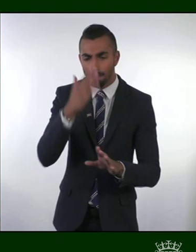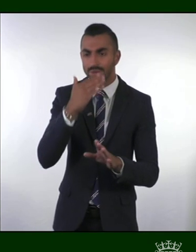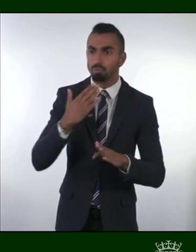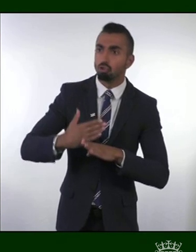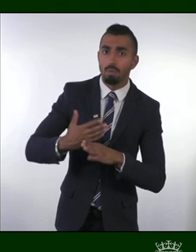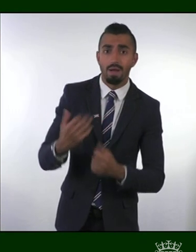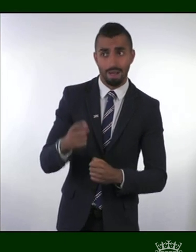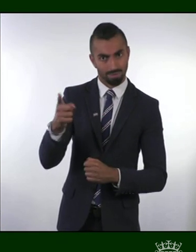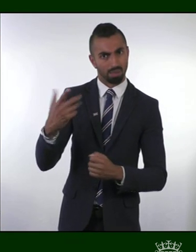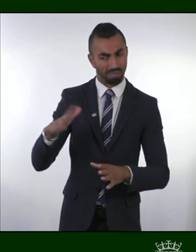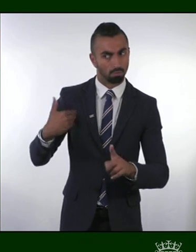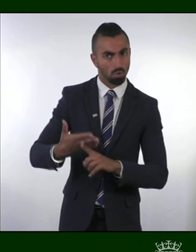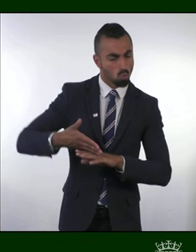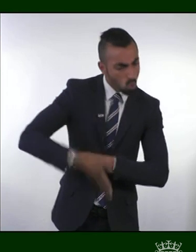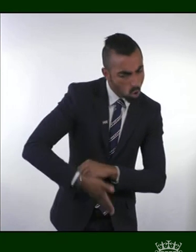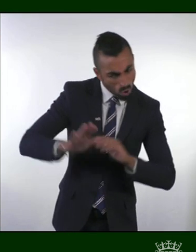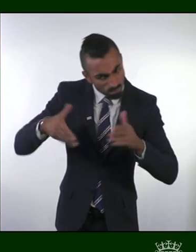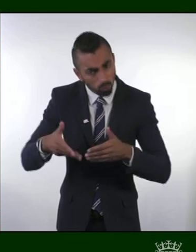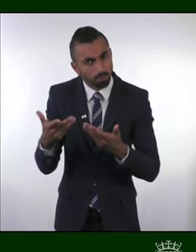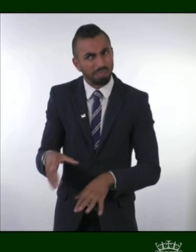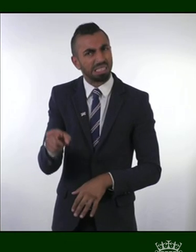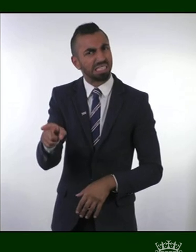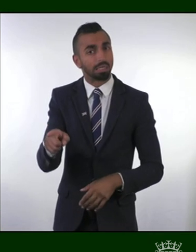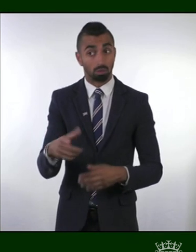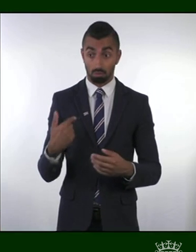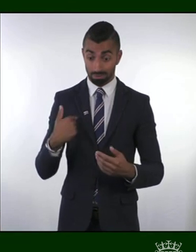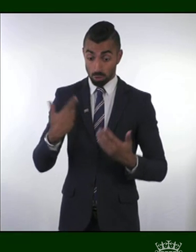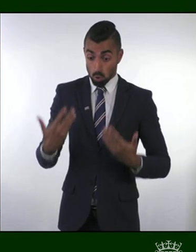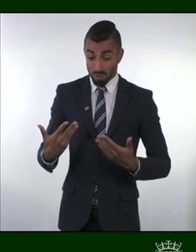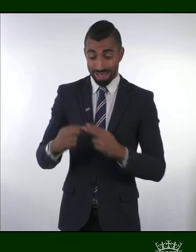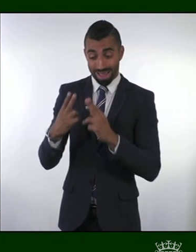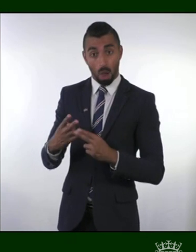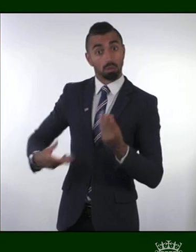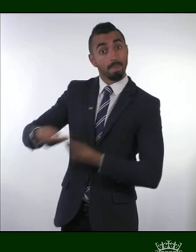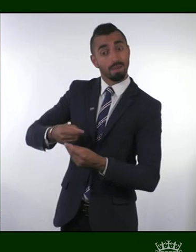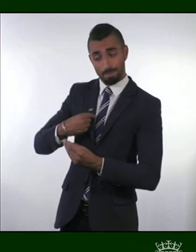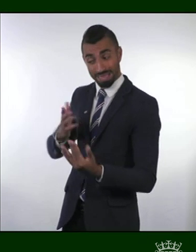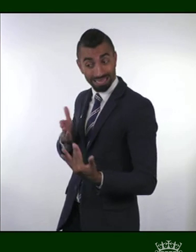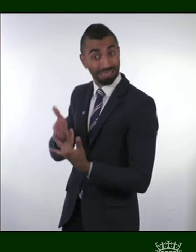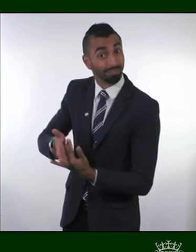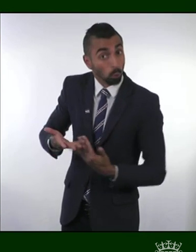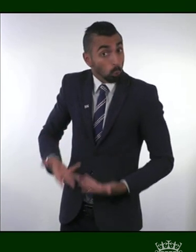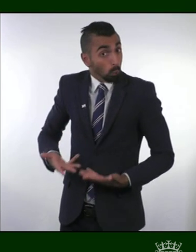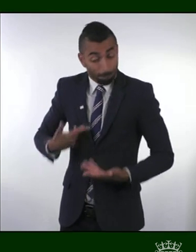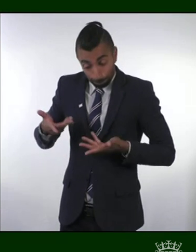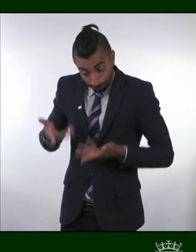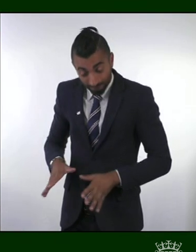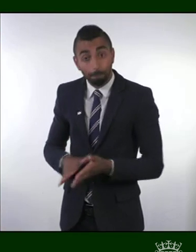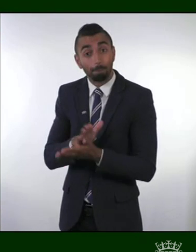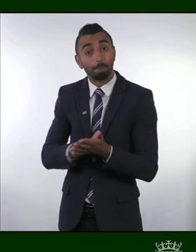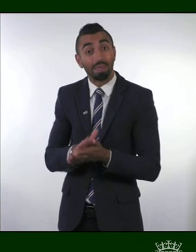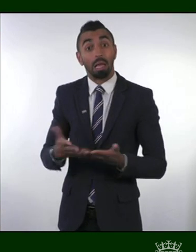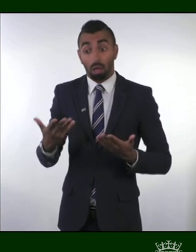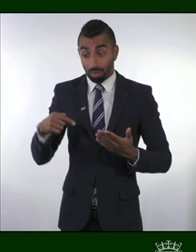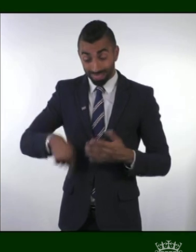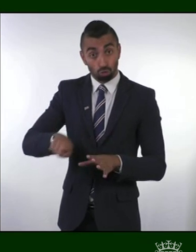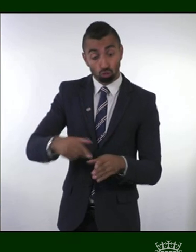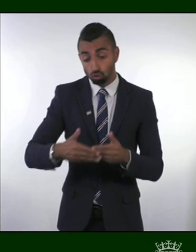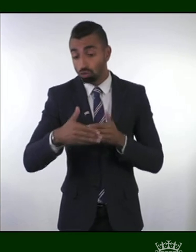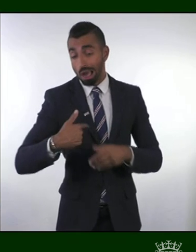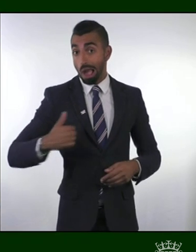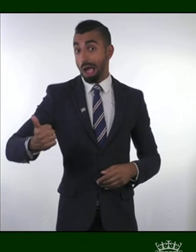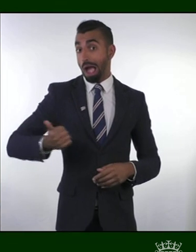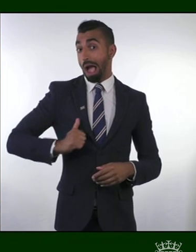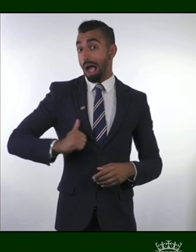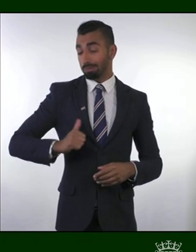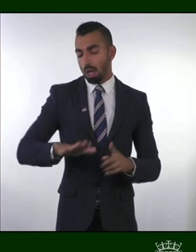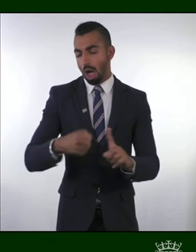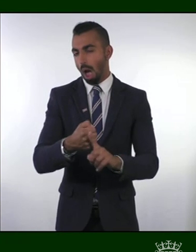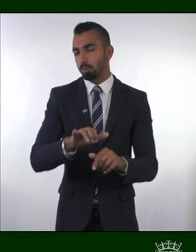The intervention today will mean that almost 90% of people buying a main home in this country this year and until March next year will pay no stamp duty.